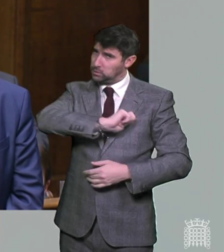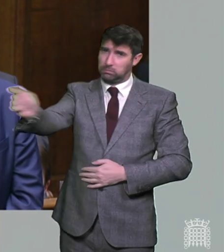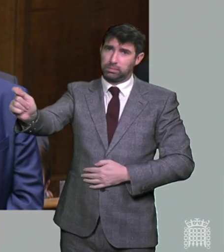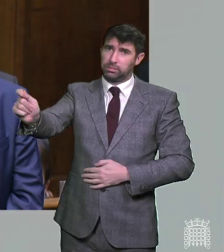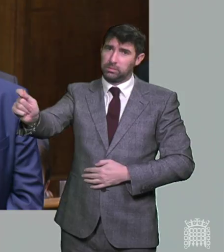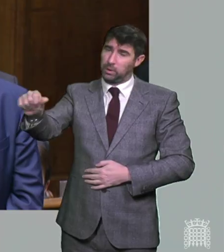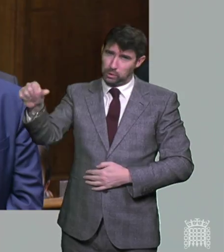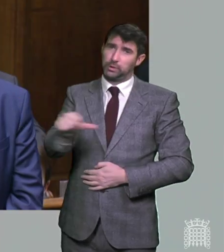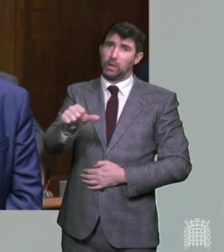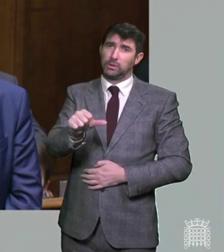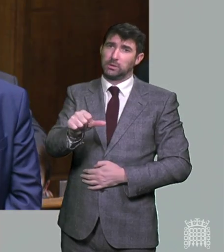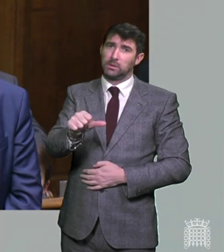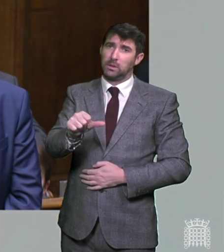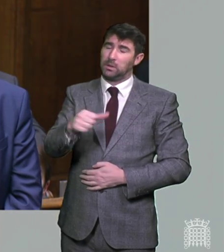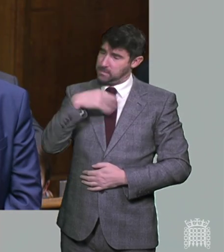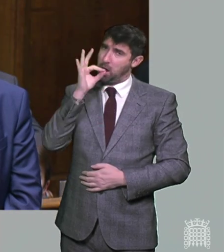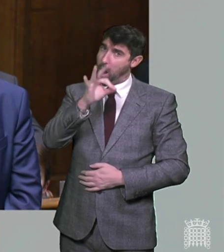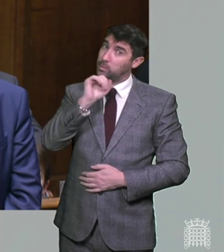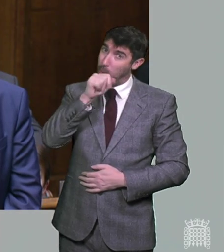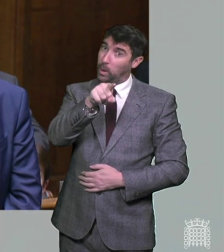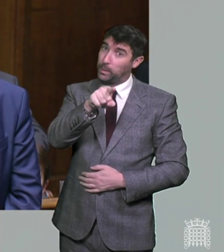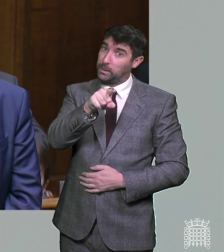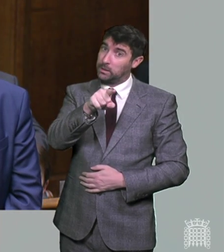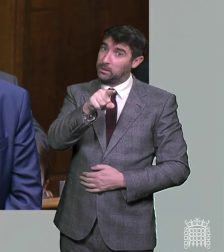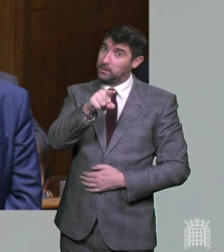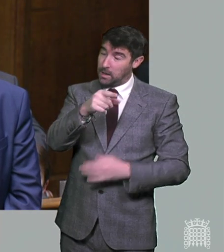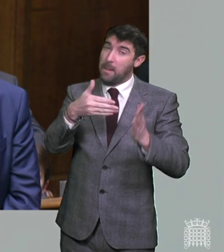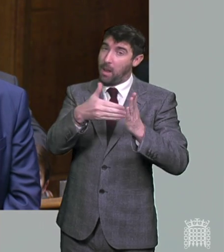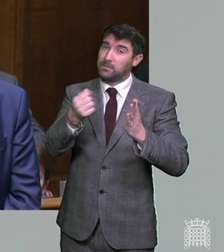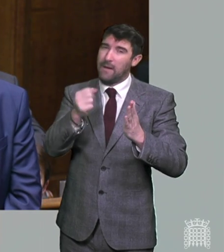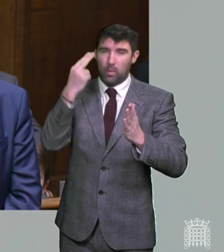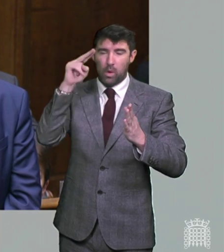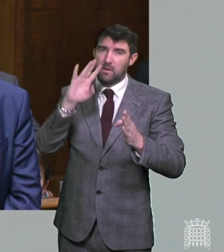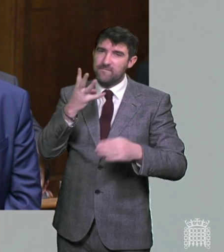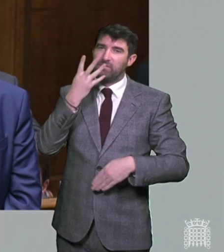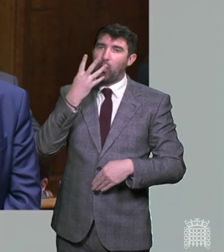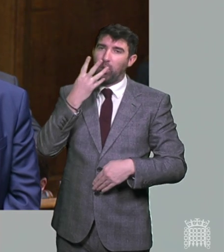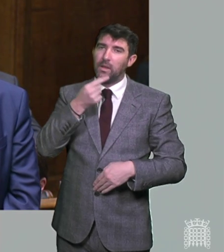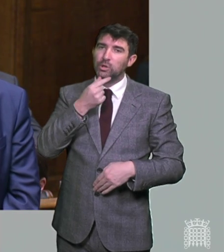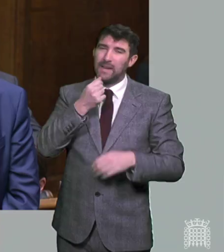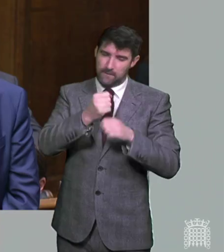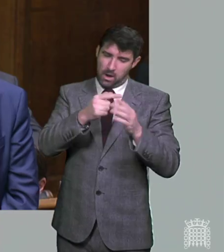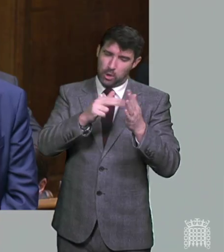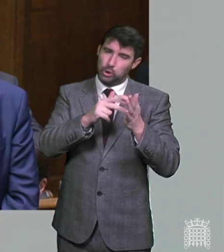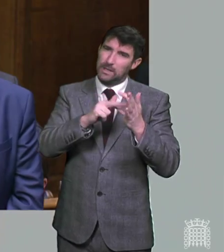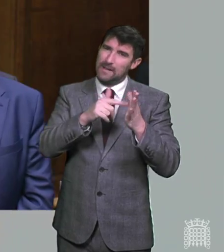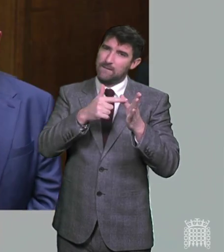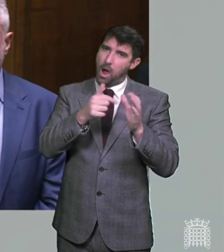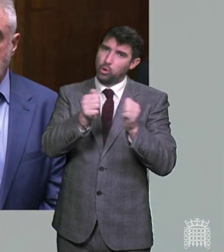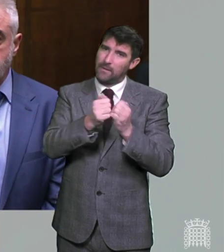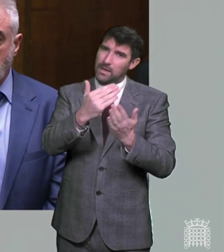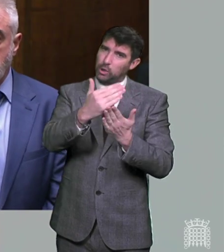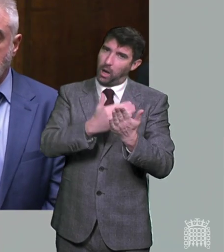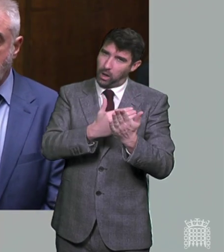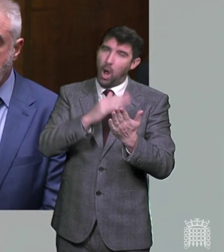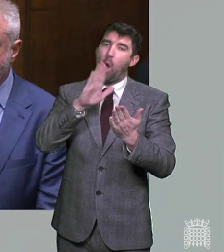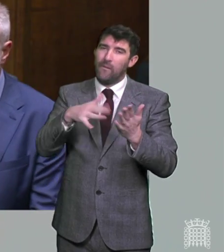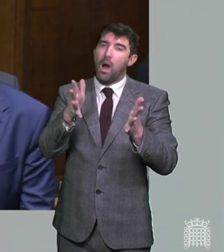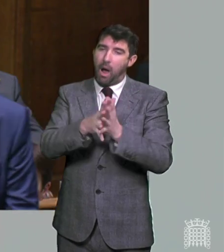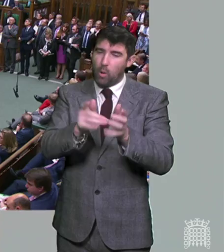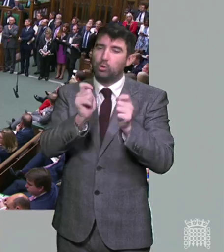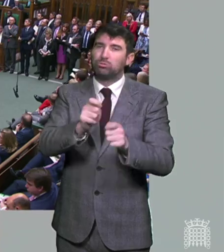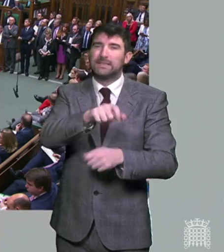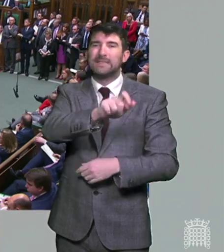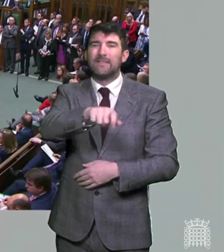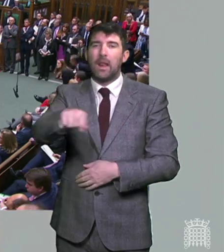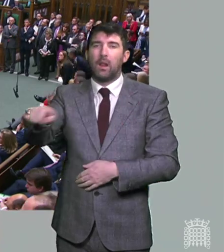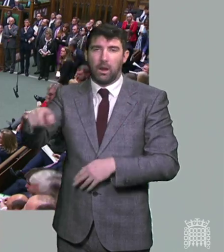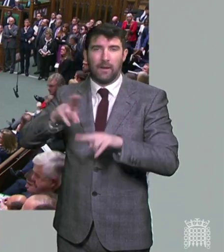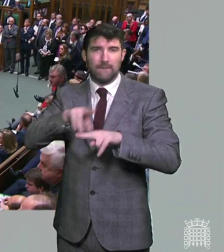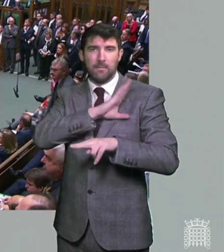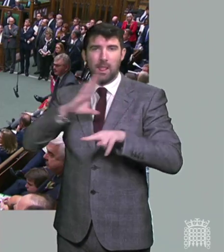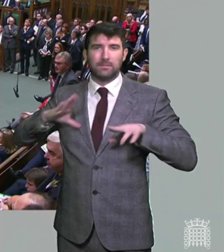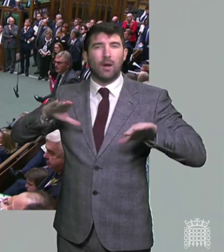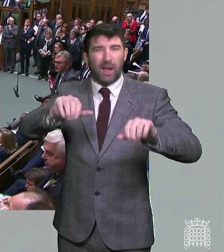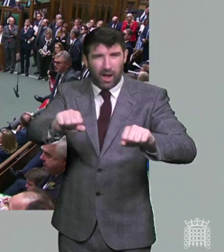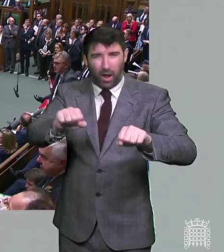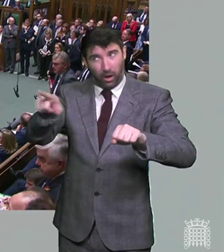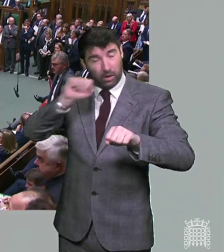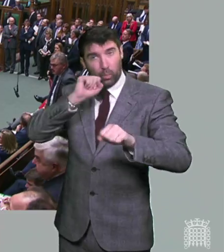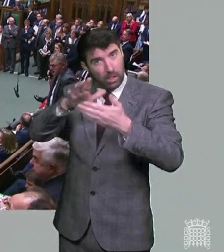In particular, will he pursue the rigorous application of the fourth Geneva convention on the treatment of civilian populations in militarily occupied areas?